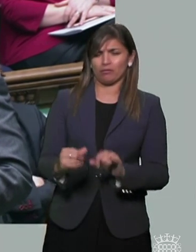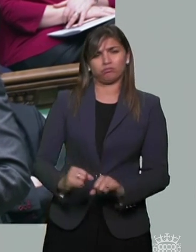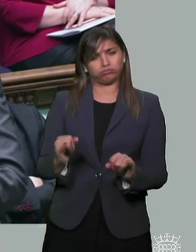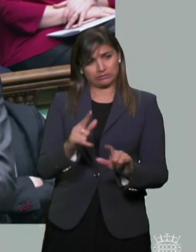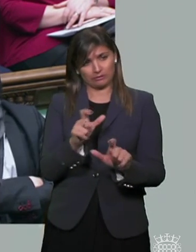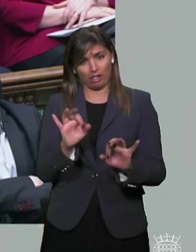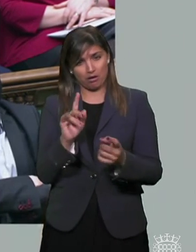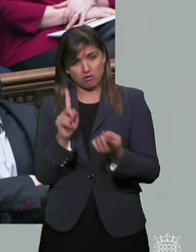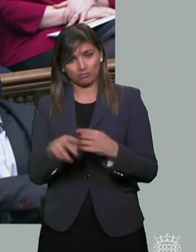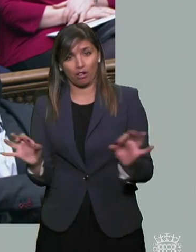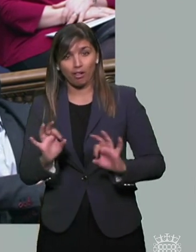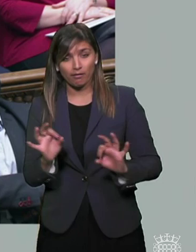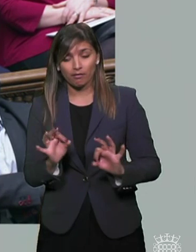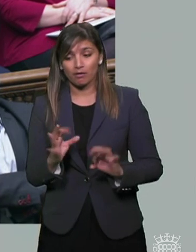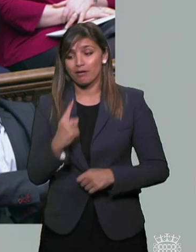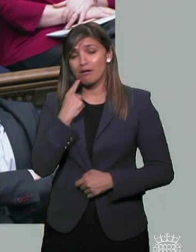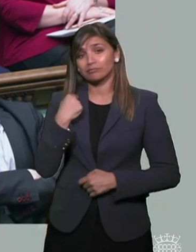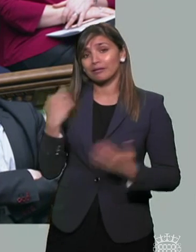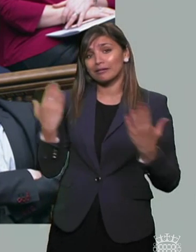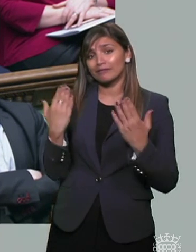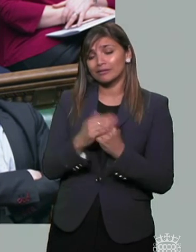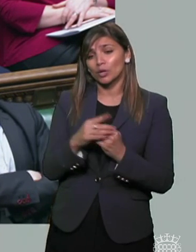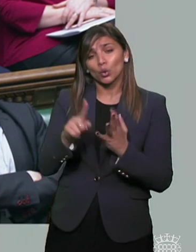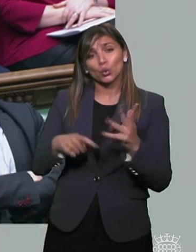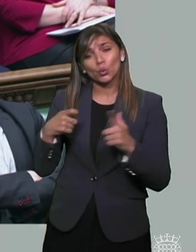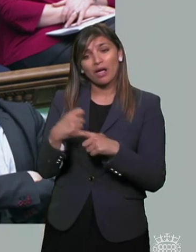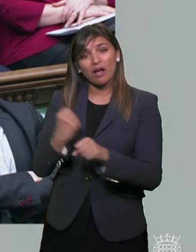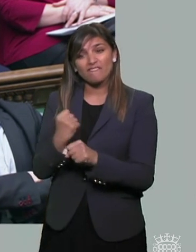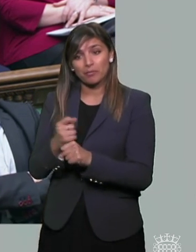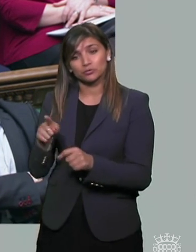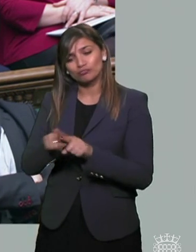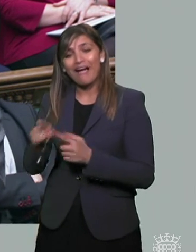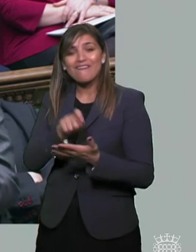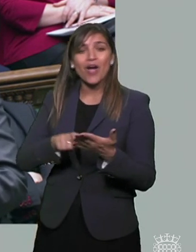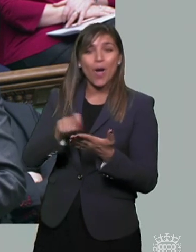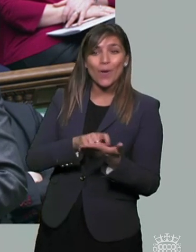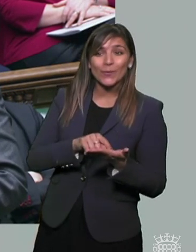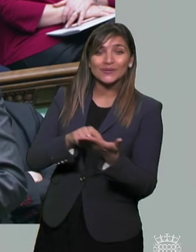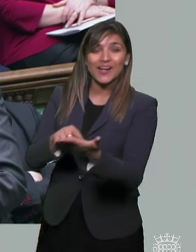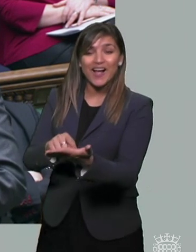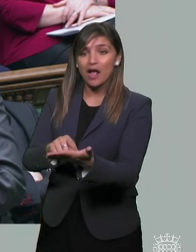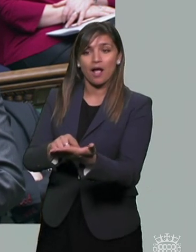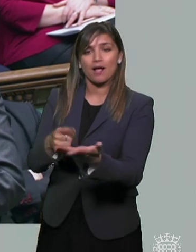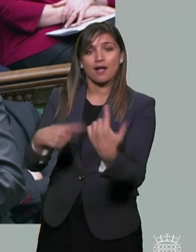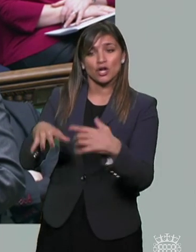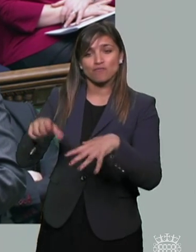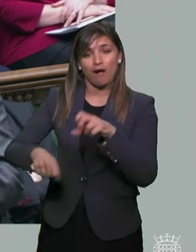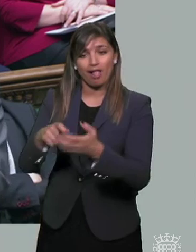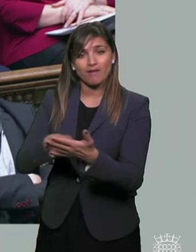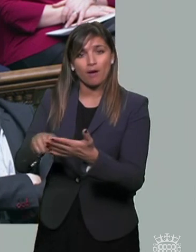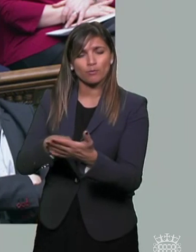Last night, this UK Government struggled to get measures through the House that Scotland has had for months.